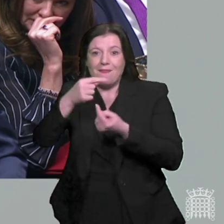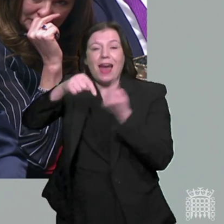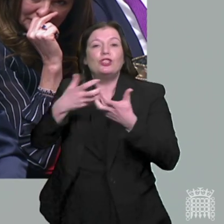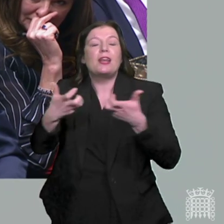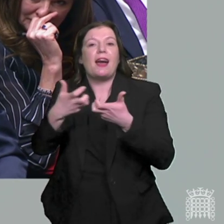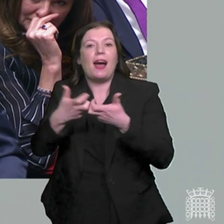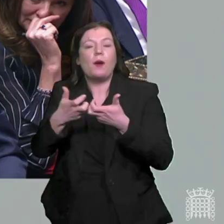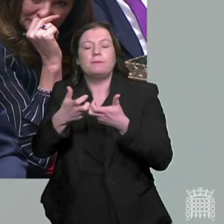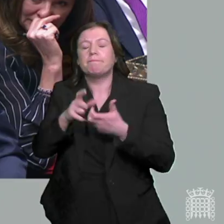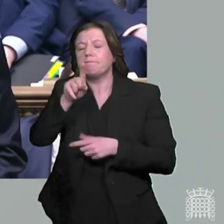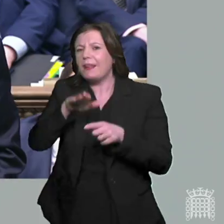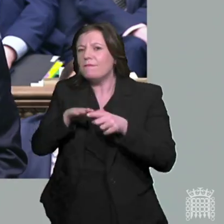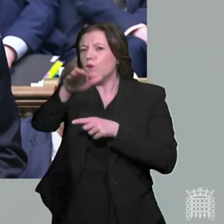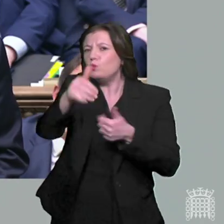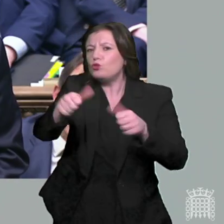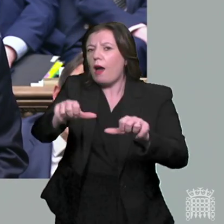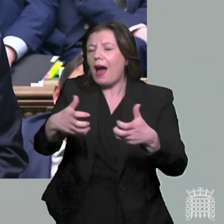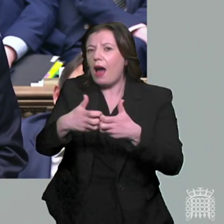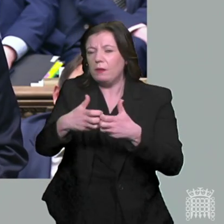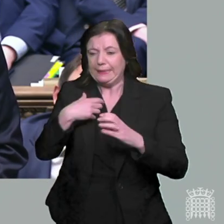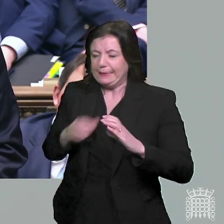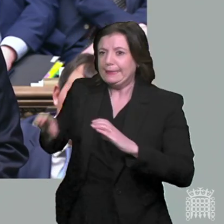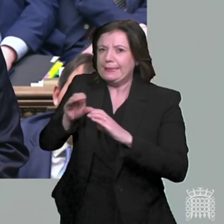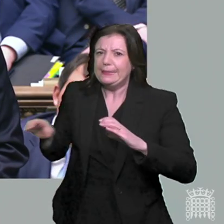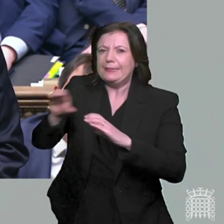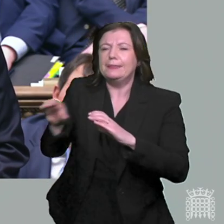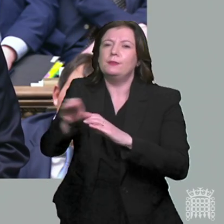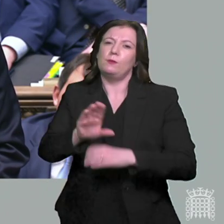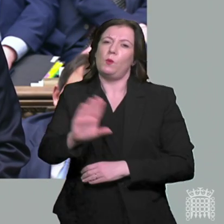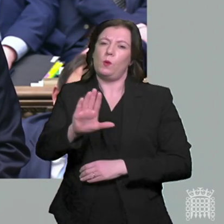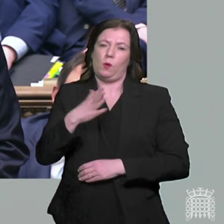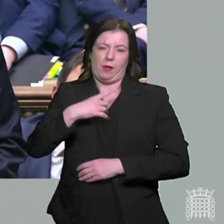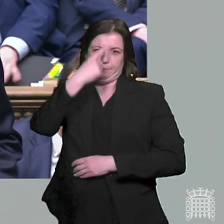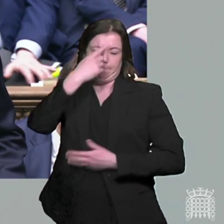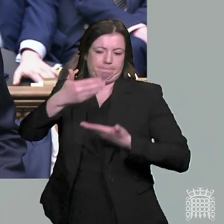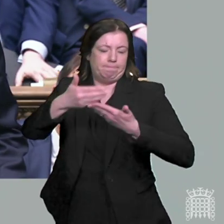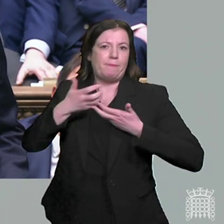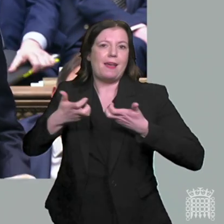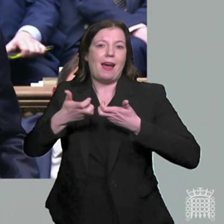But the long-term solution is not subsidy, but security.